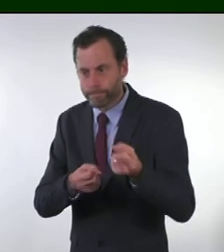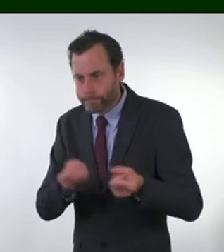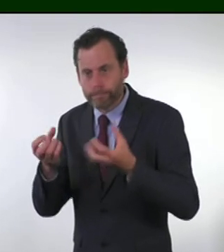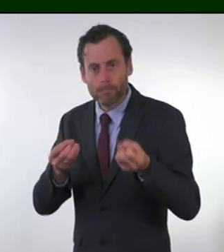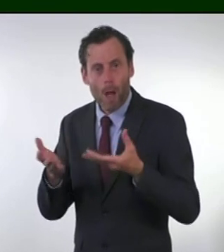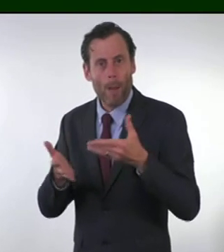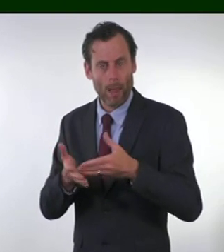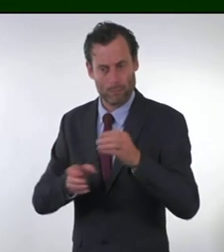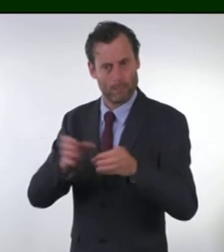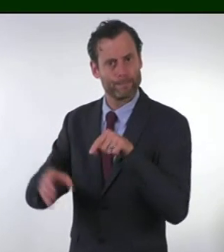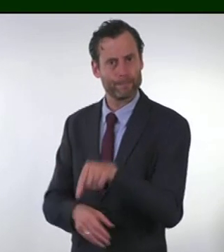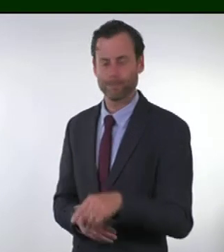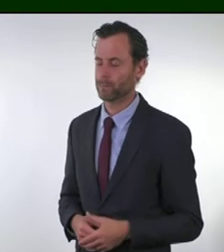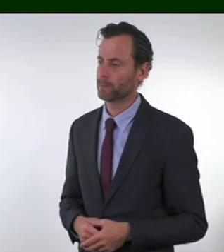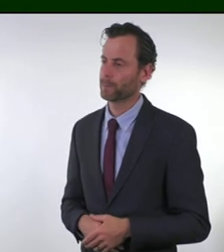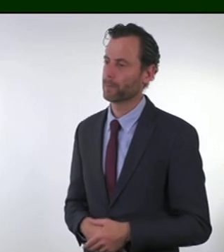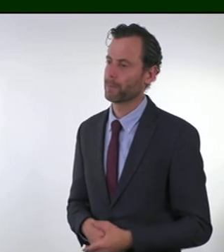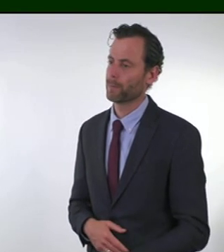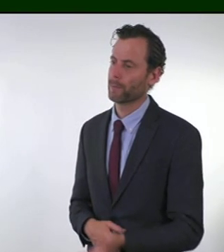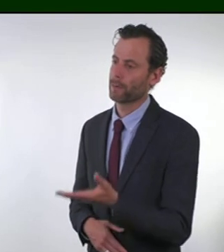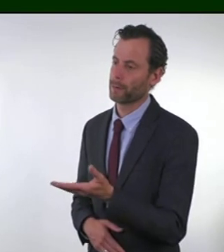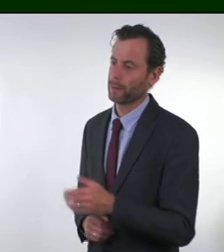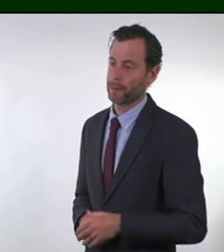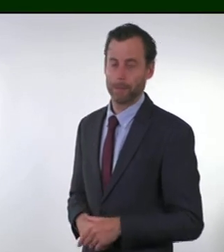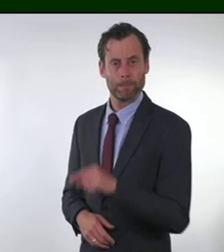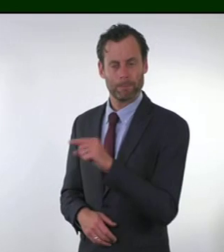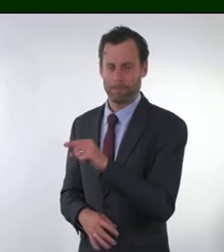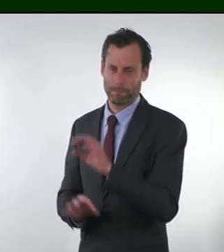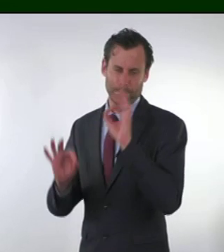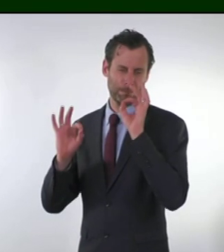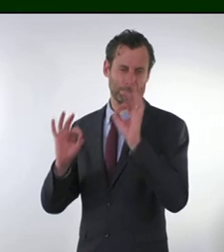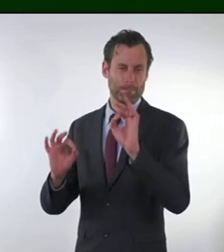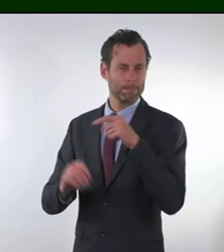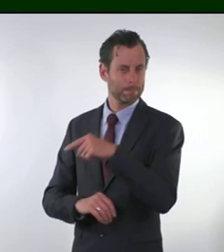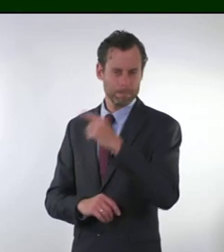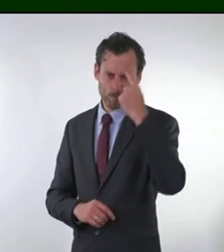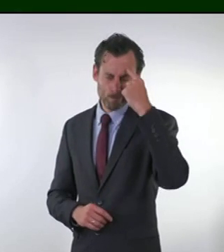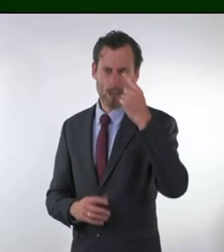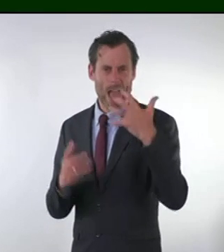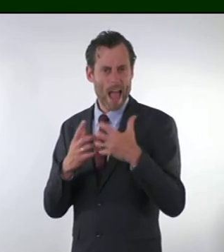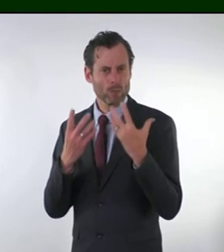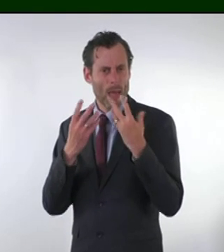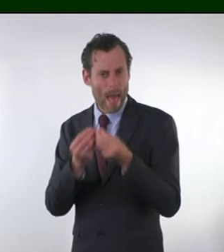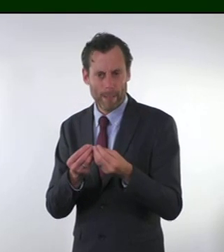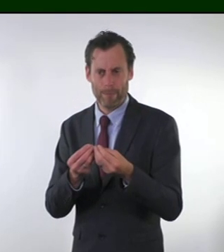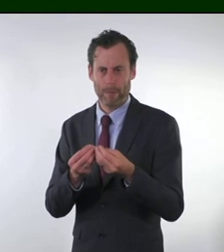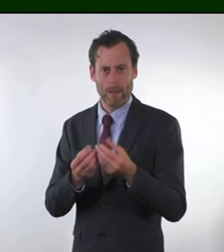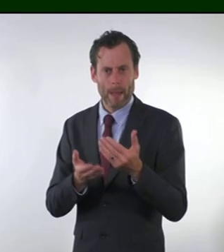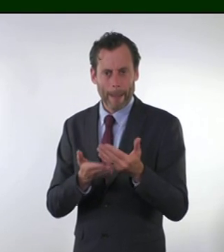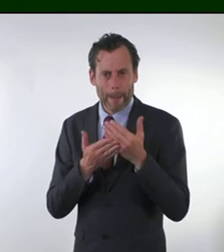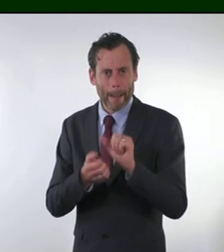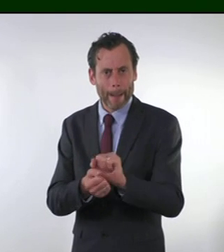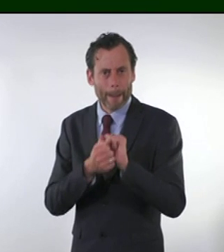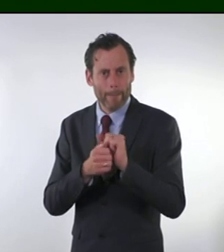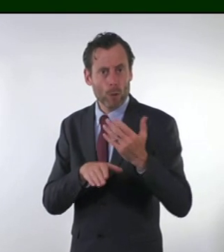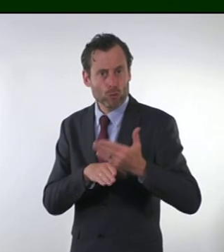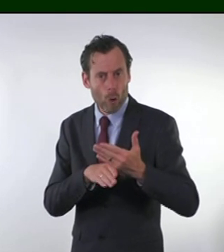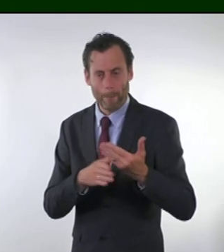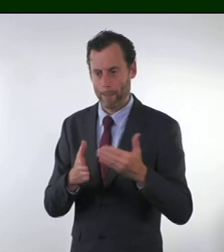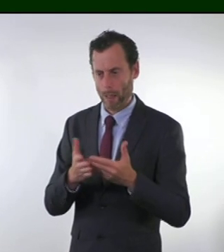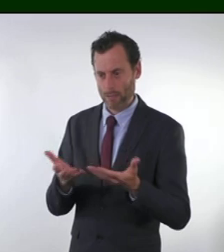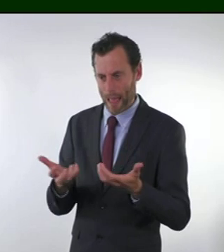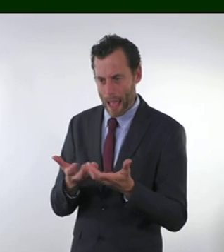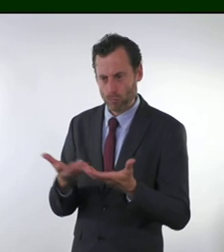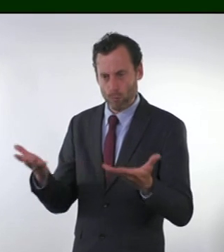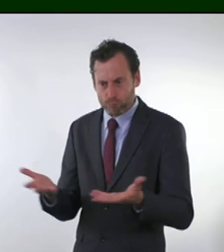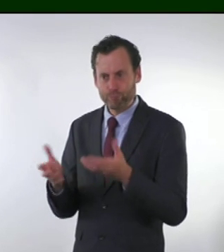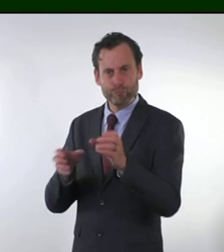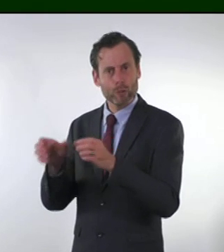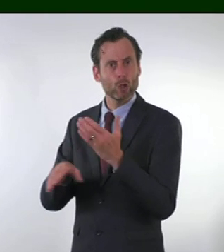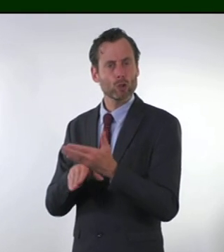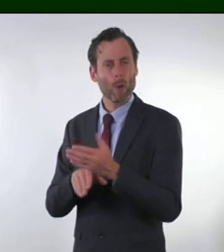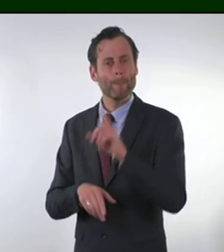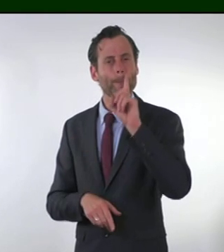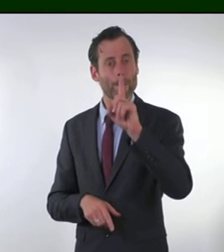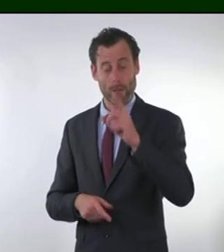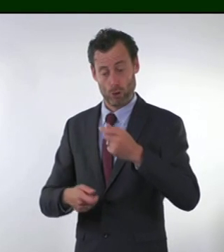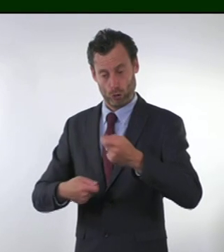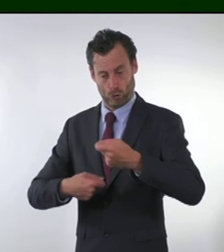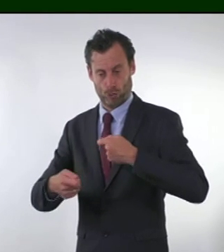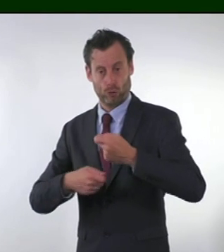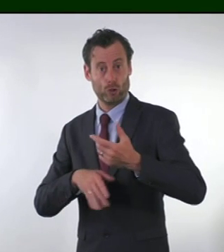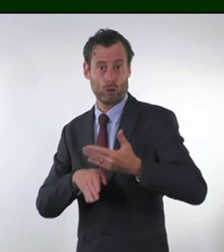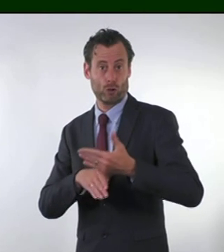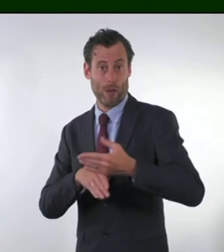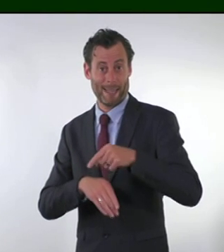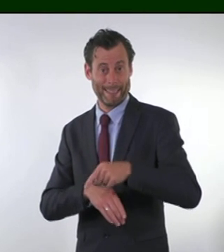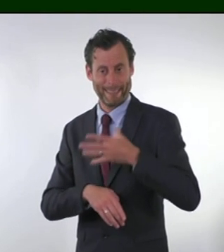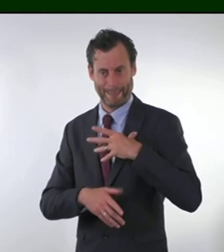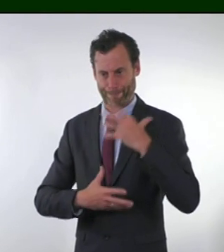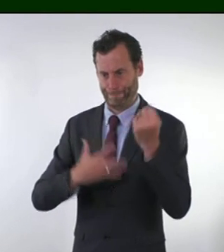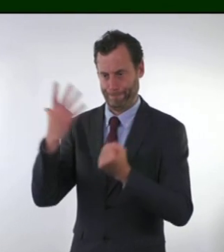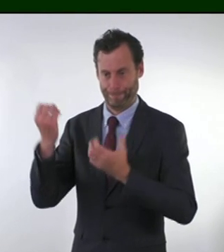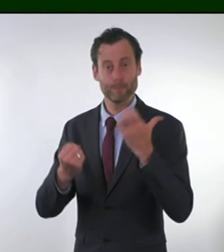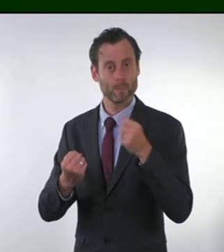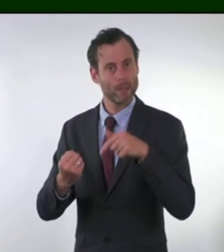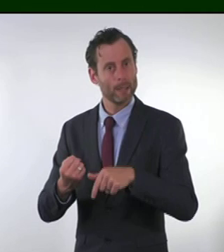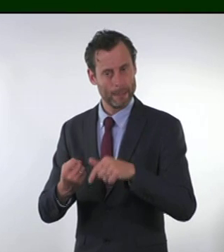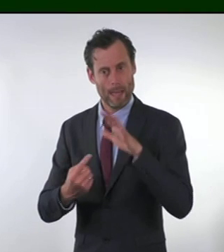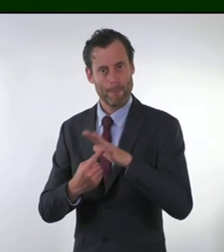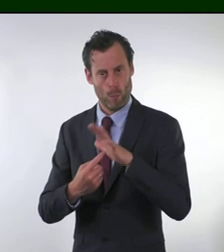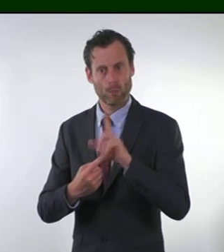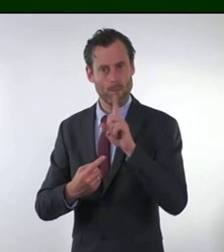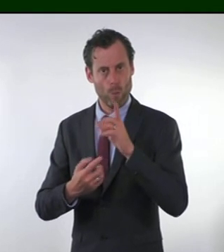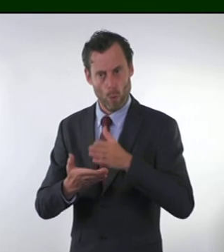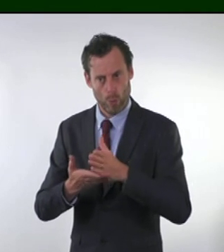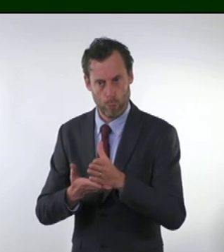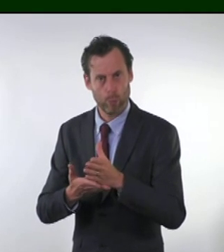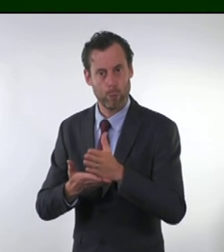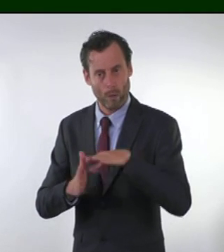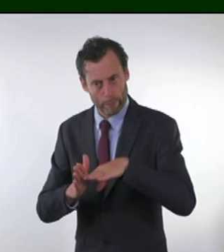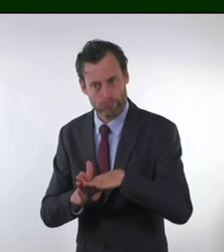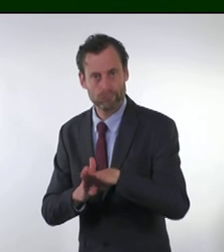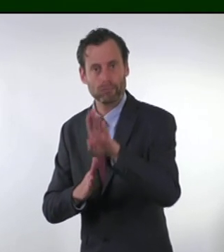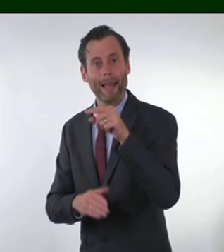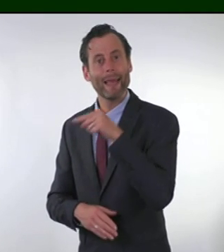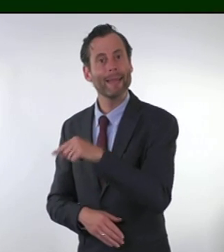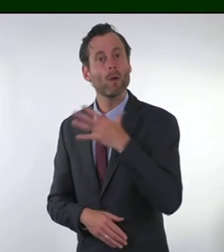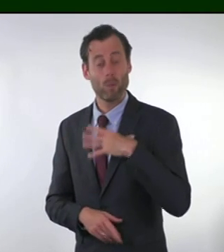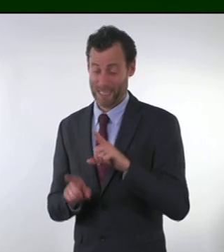My right honourable Friend is doing a fantastic job in promoting and protecting jobs, but to really trade our way out of this recession, we will need to look at the future, and I know he is keen as I am to see a green recovery.